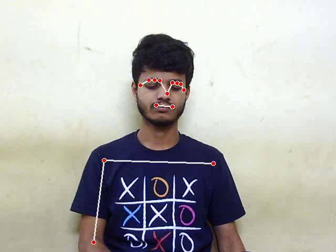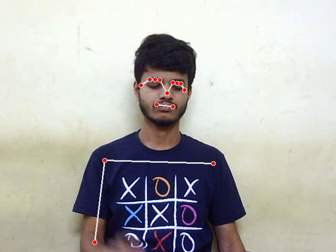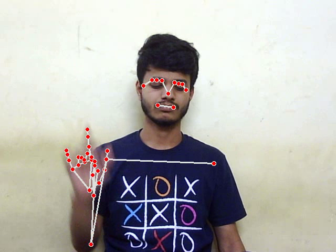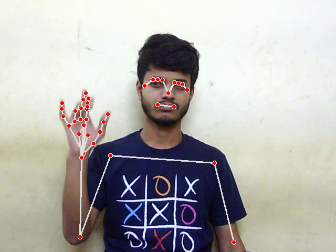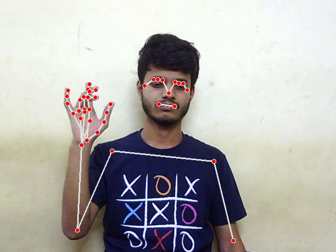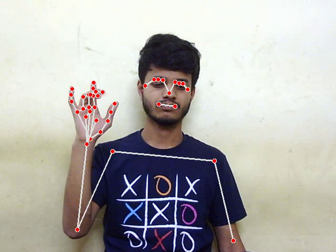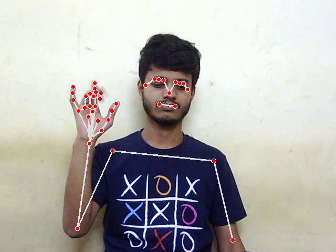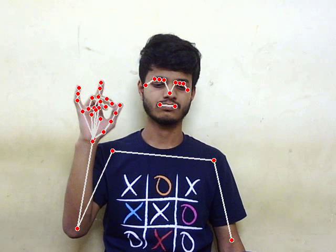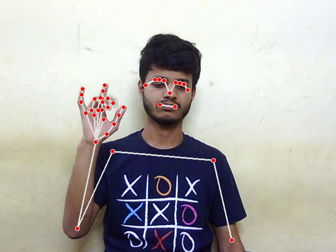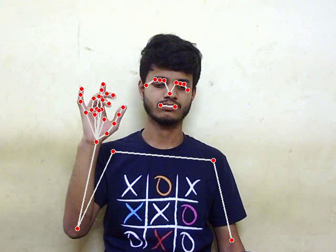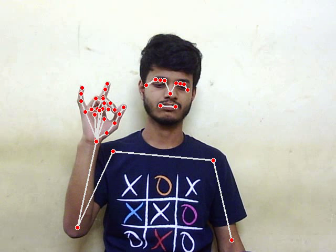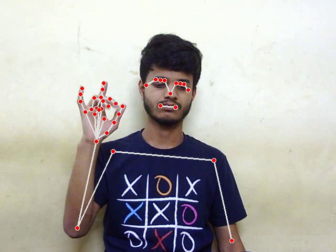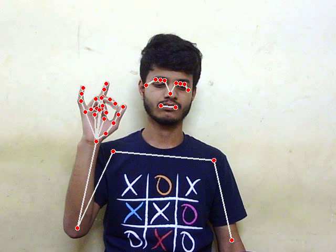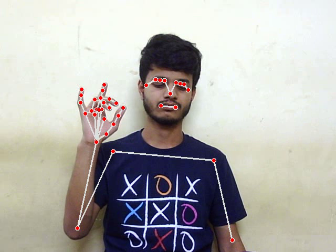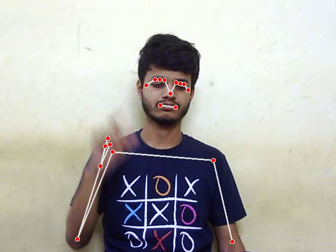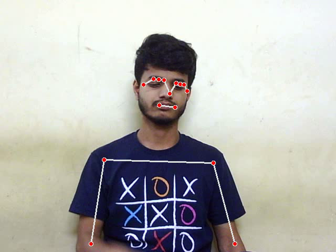why